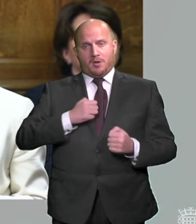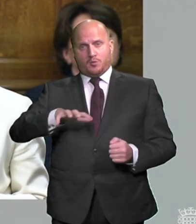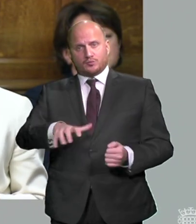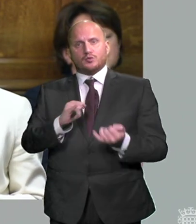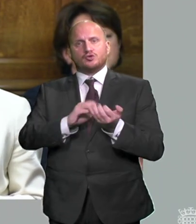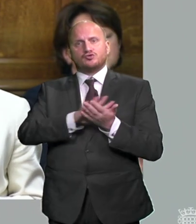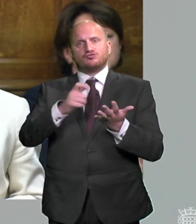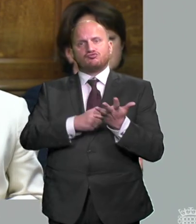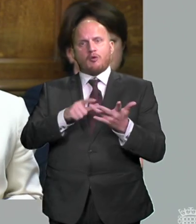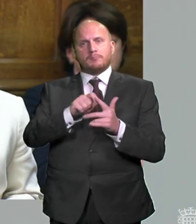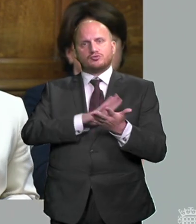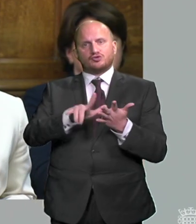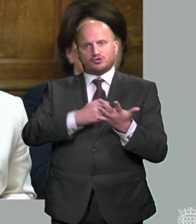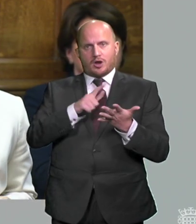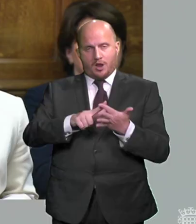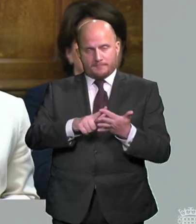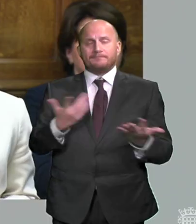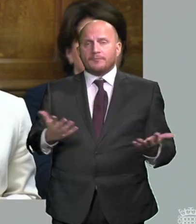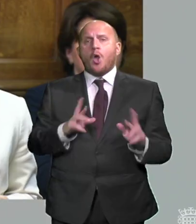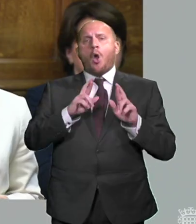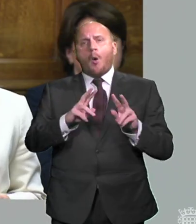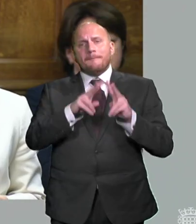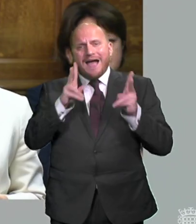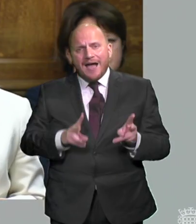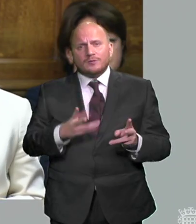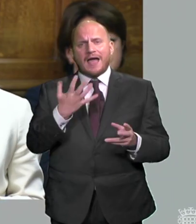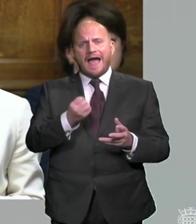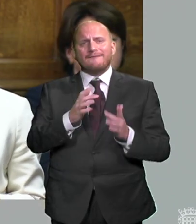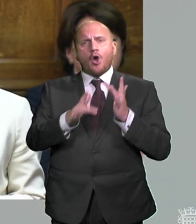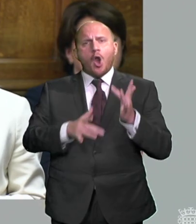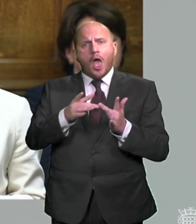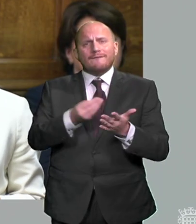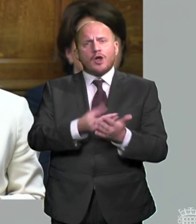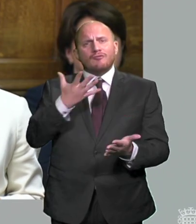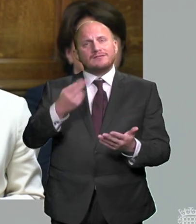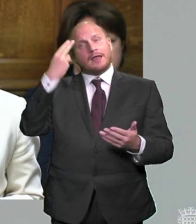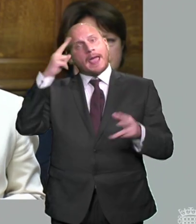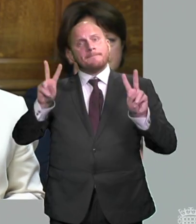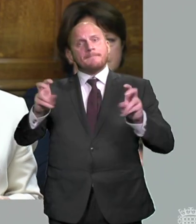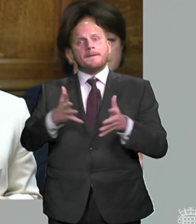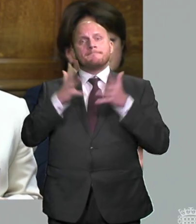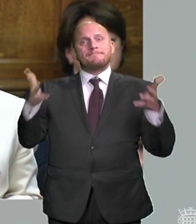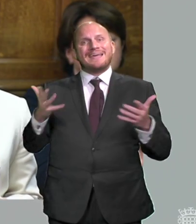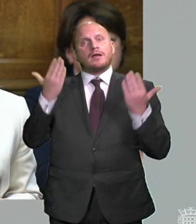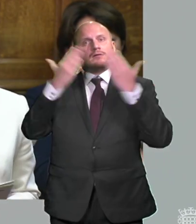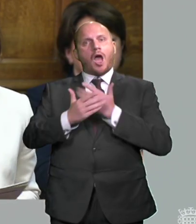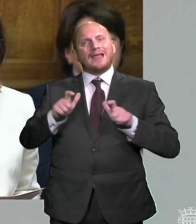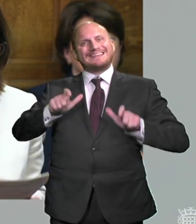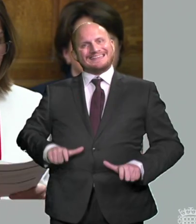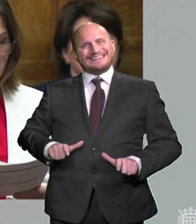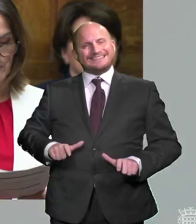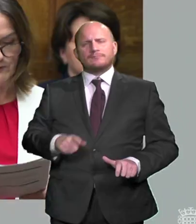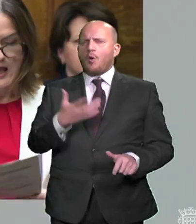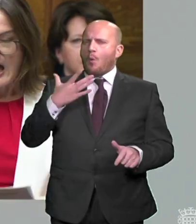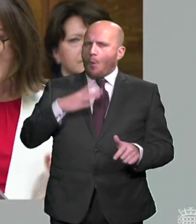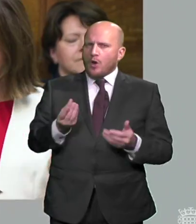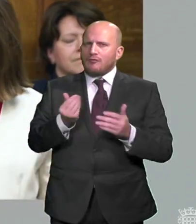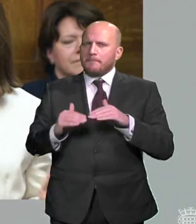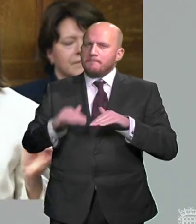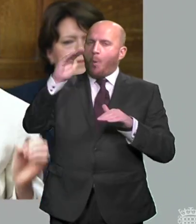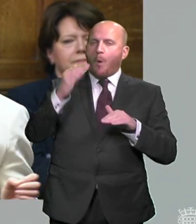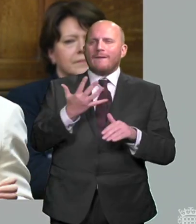This Sunday, Hope House is holding an online fundraiser called the Big Night In; it aims to beat last year’s target of half a million pounds.